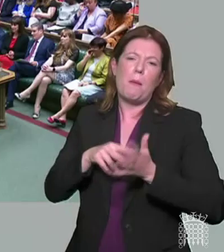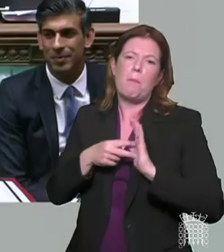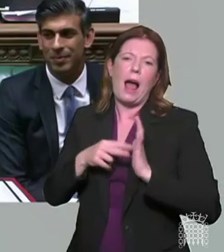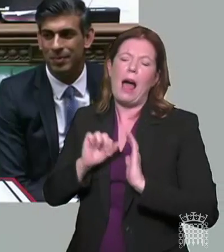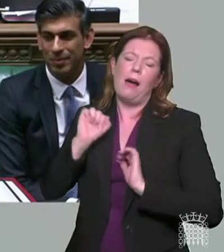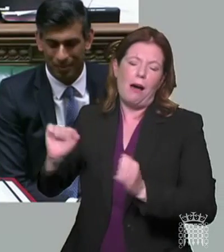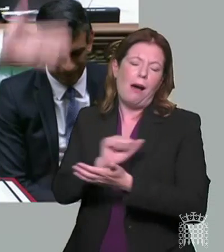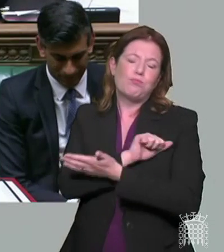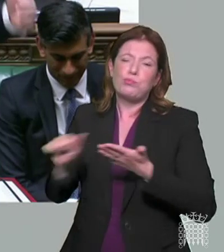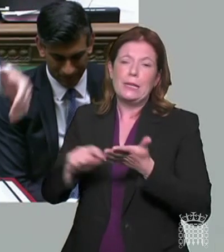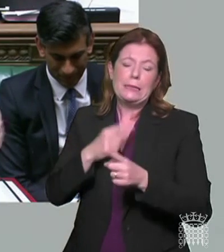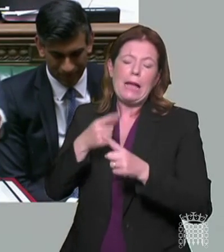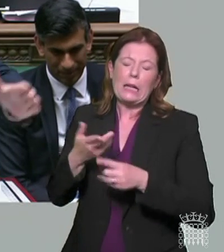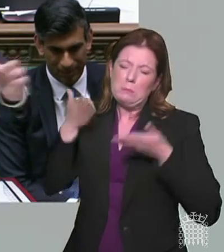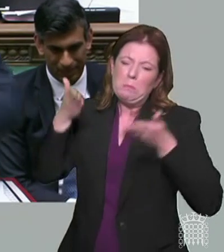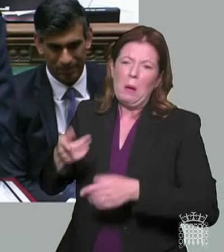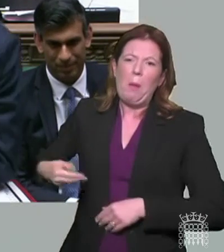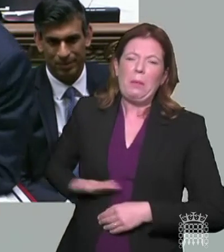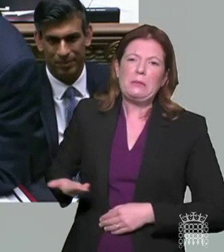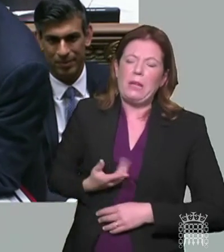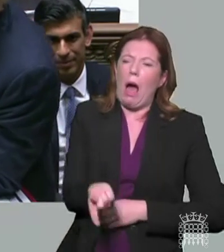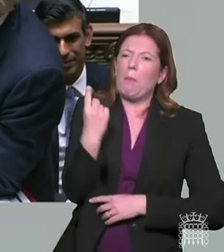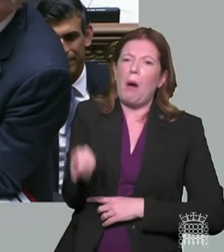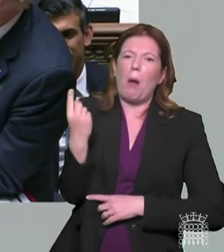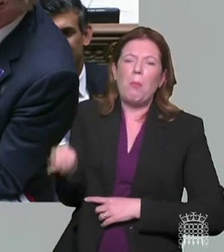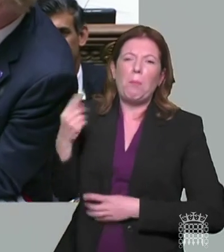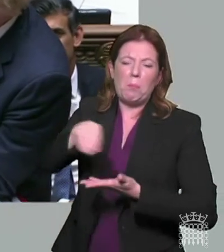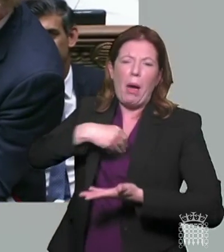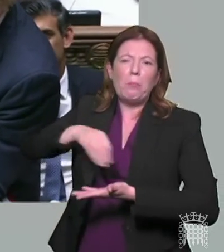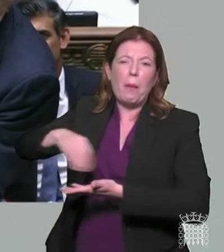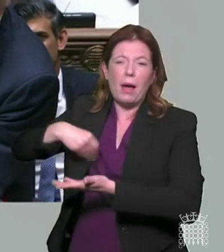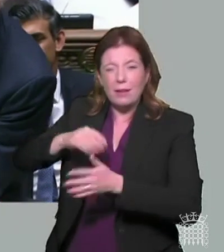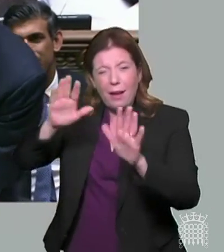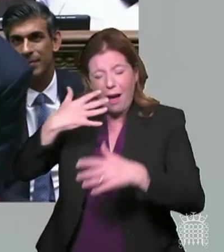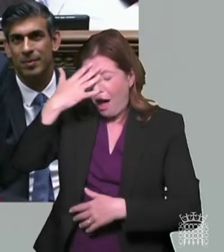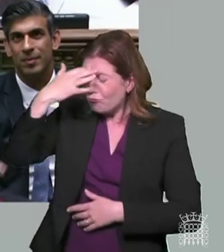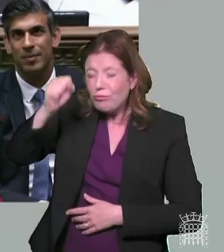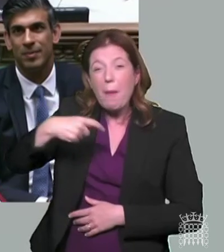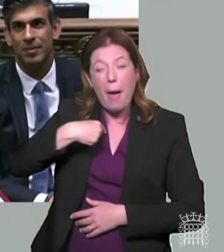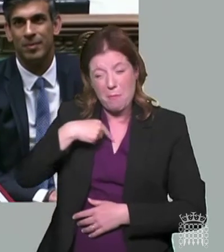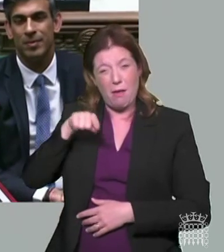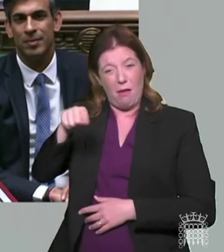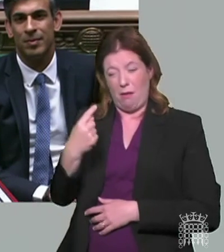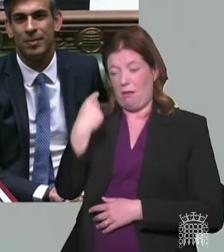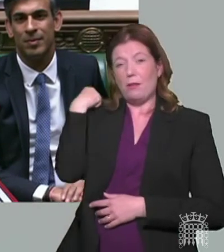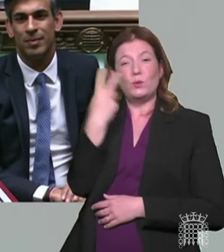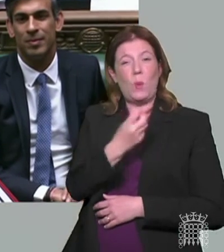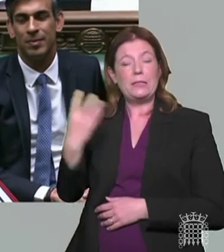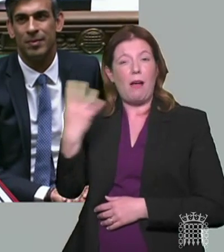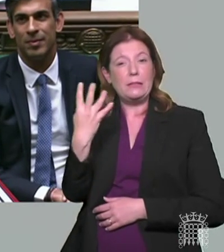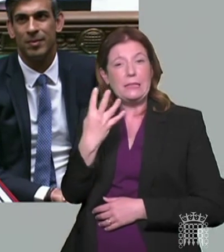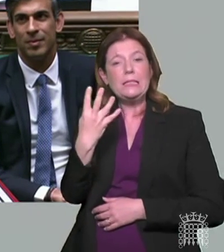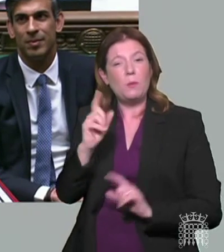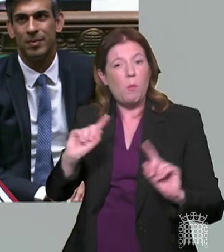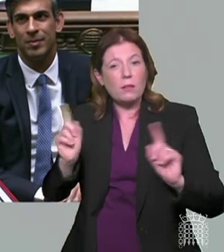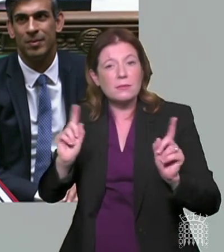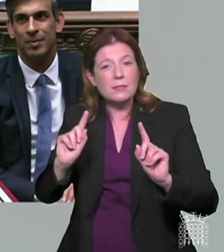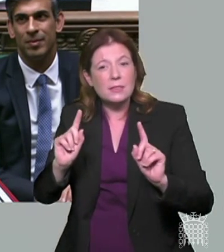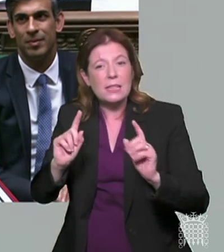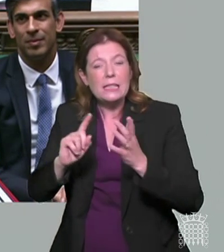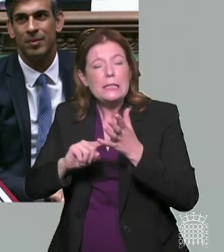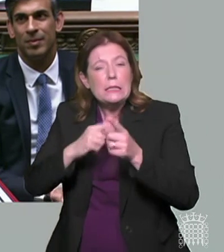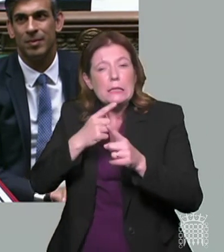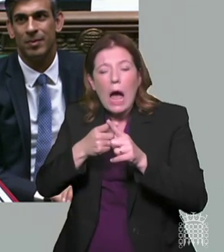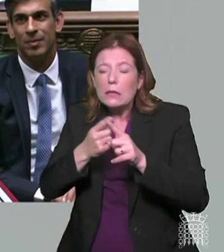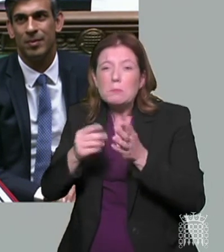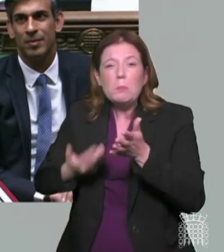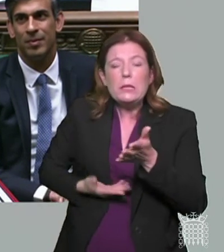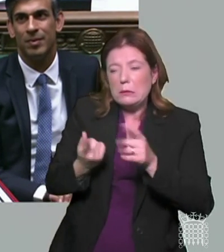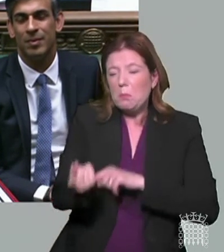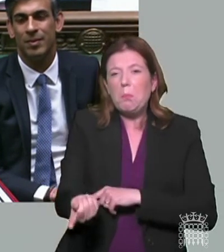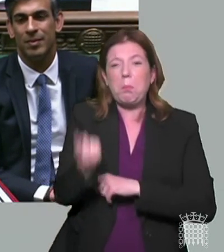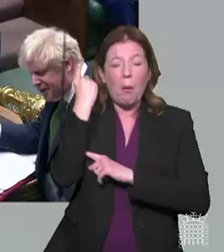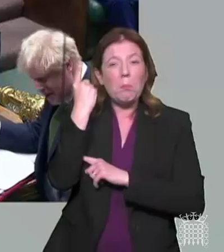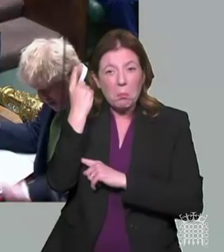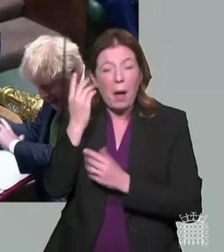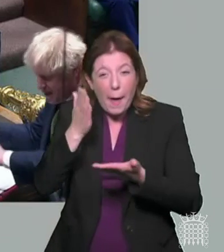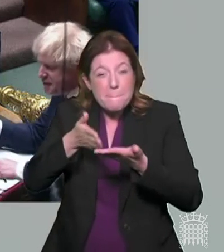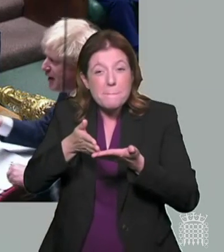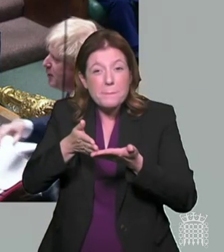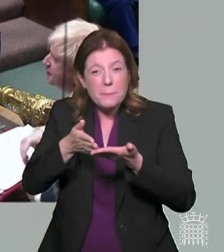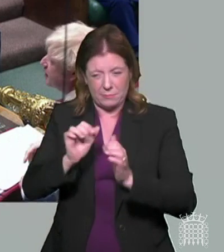I remember the right honourable and learned Gentleman campaigning in 2019 on the biggest taxes for business that this country has ever seen.